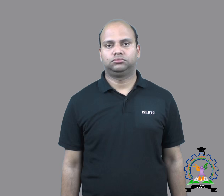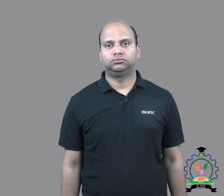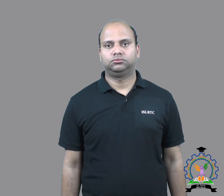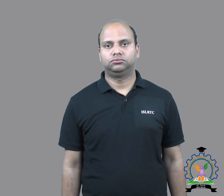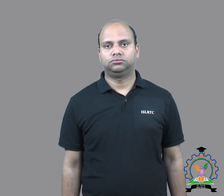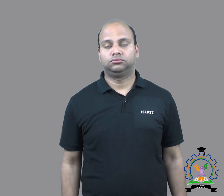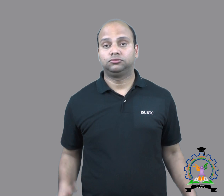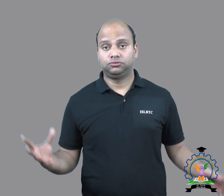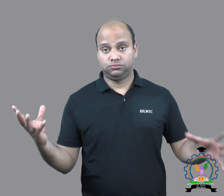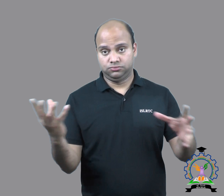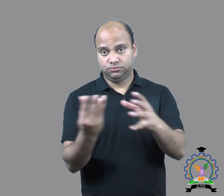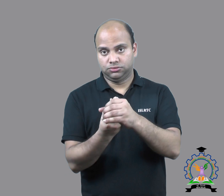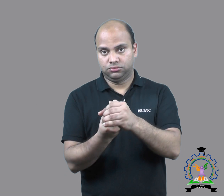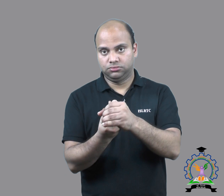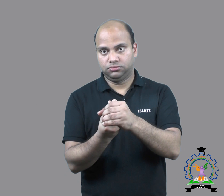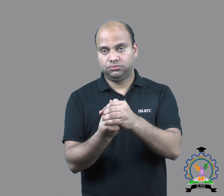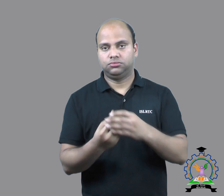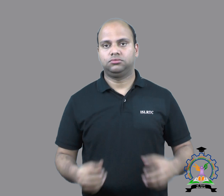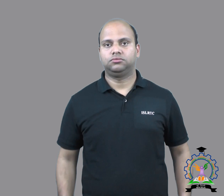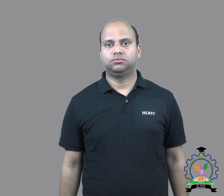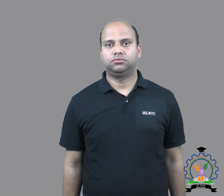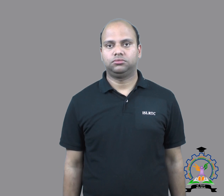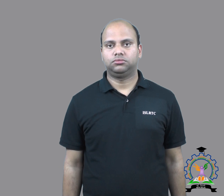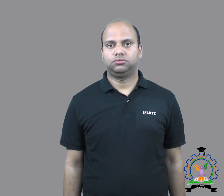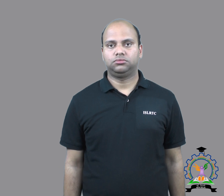Together Collectively Jointly